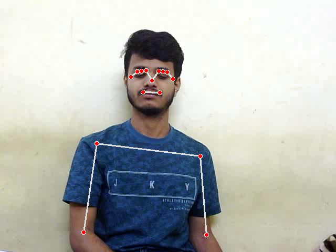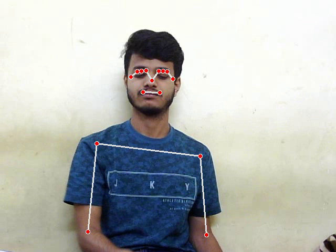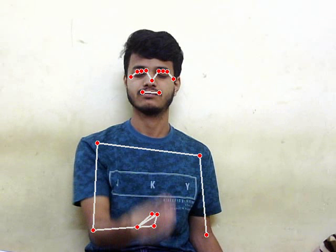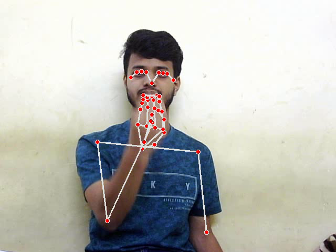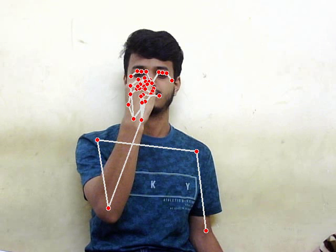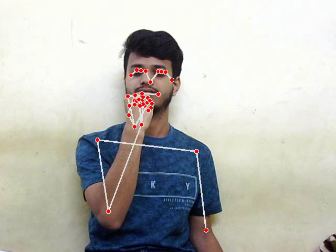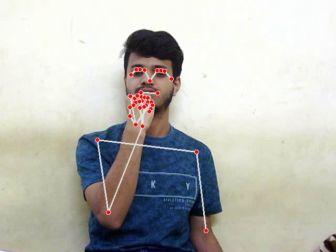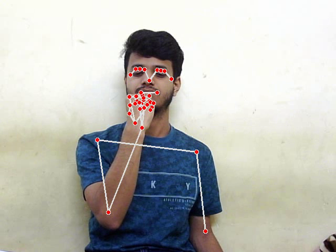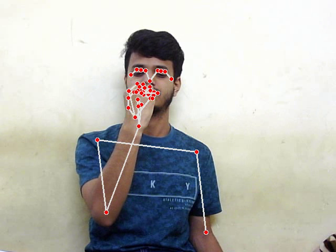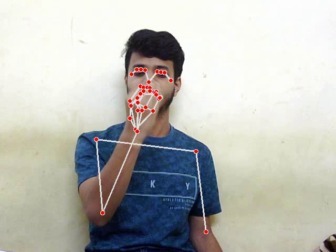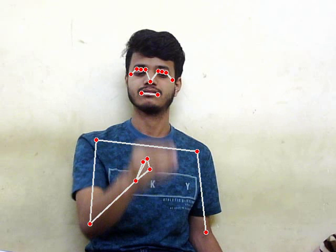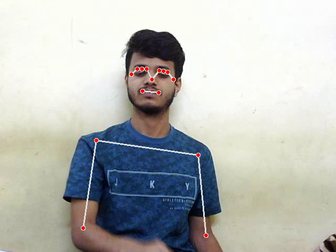eat